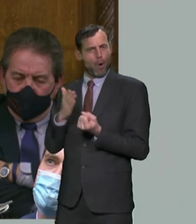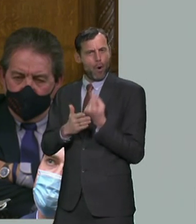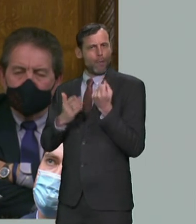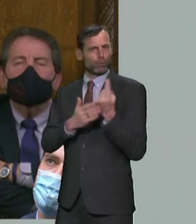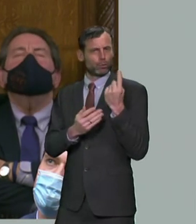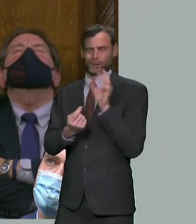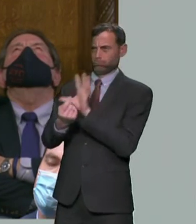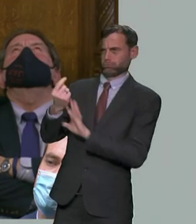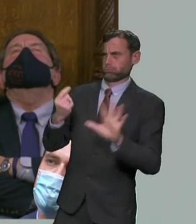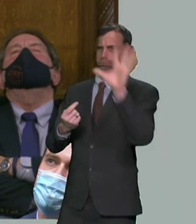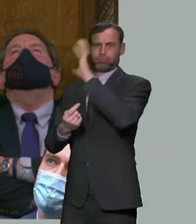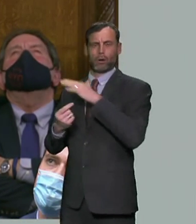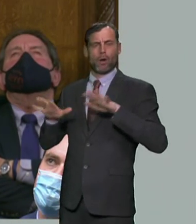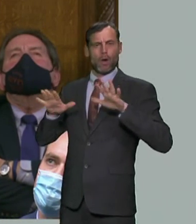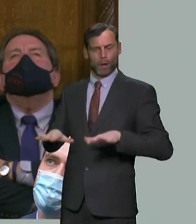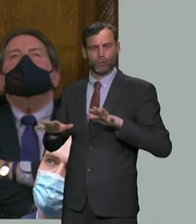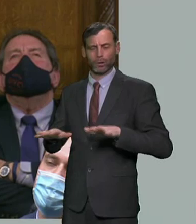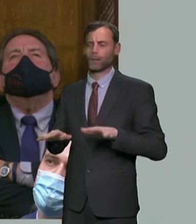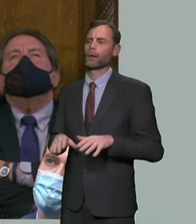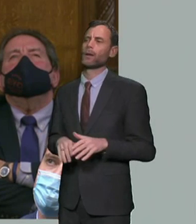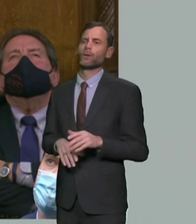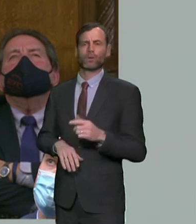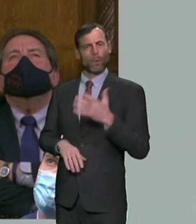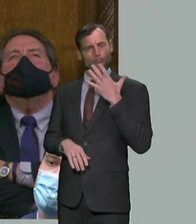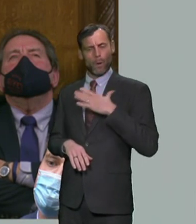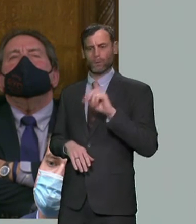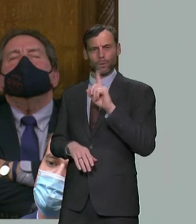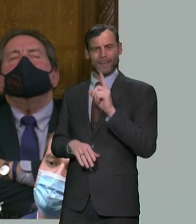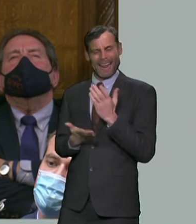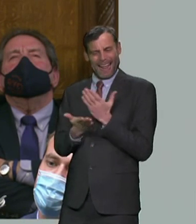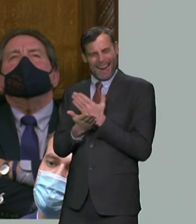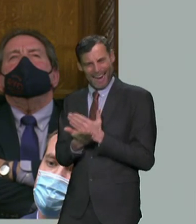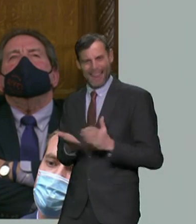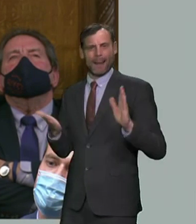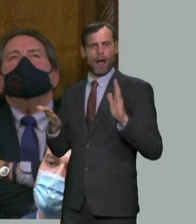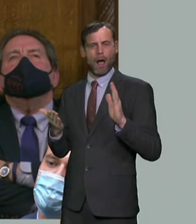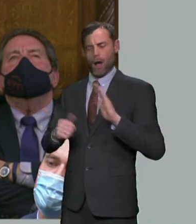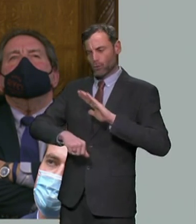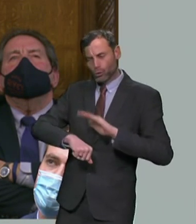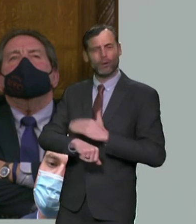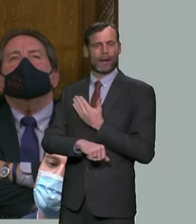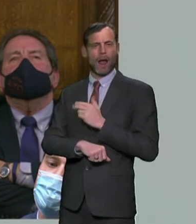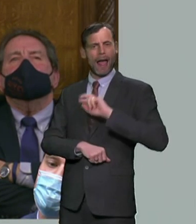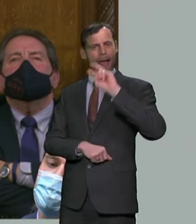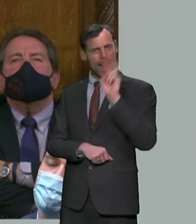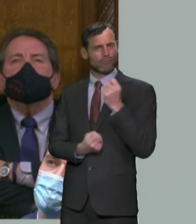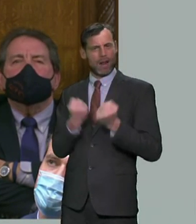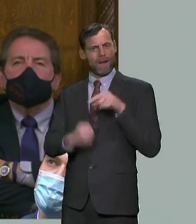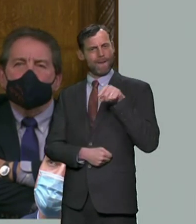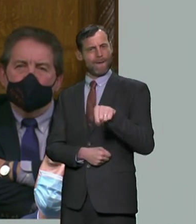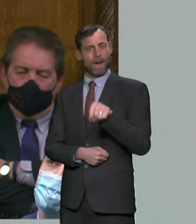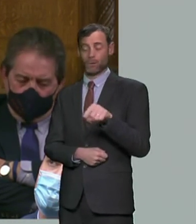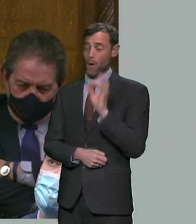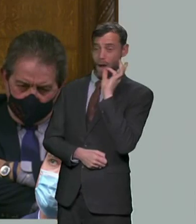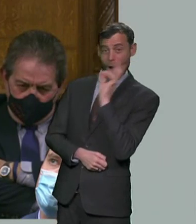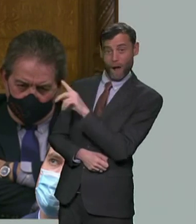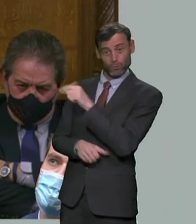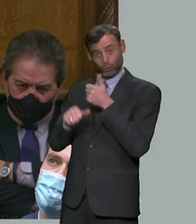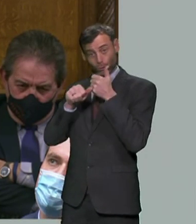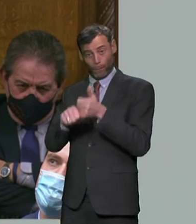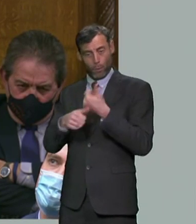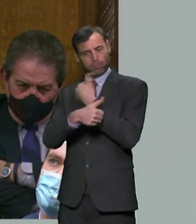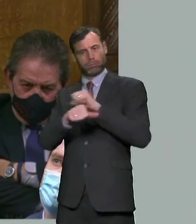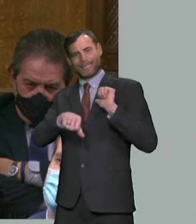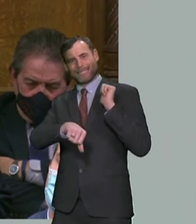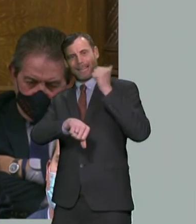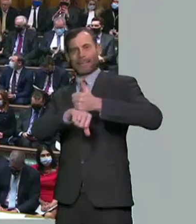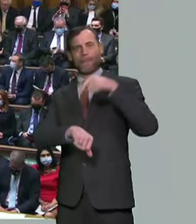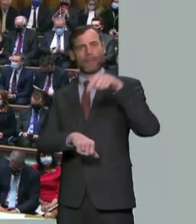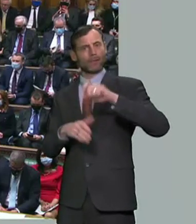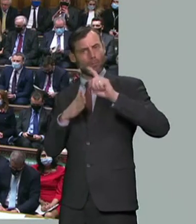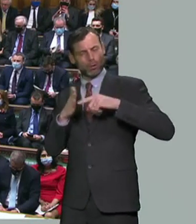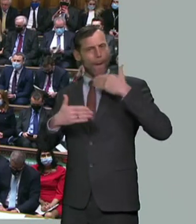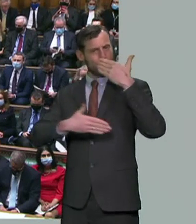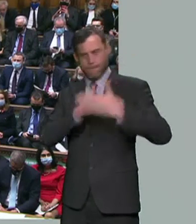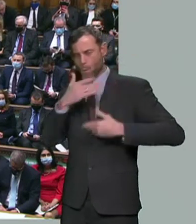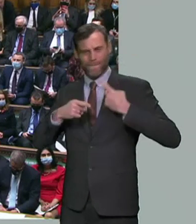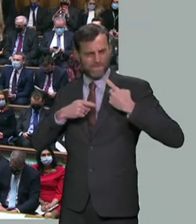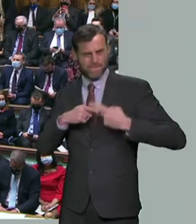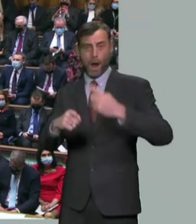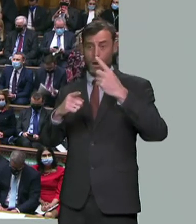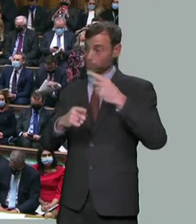With fast-rising demand for greener and cleaner electric cars, may I ask him for his support to ensure the swift delivery of this vital project?